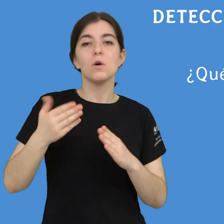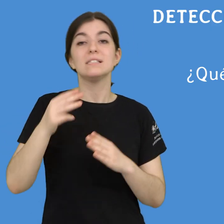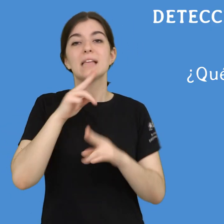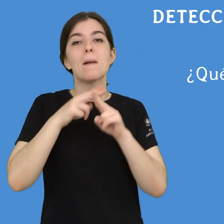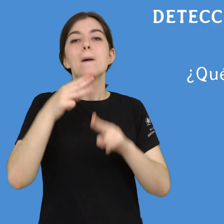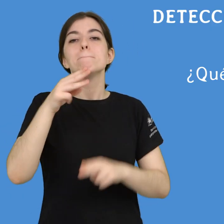nombre